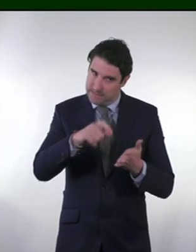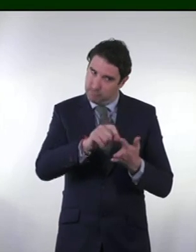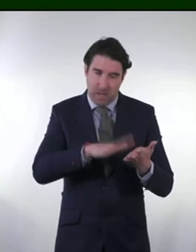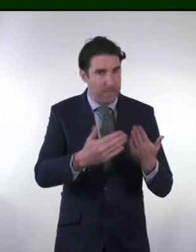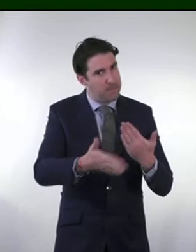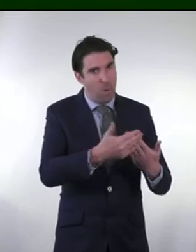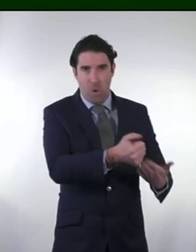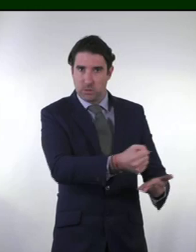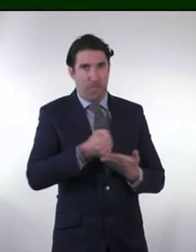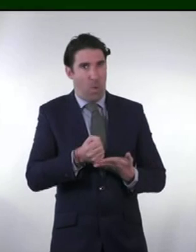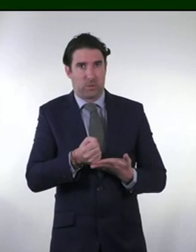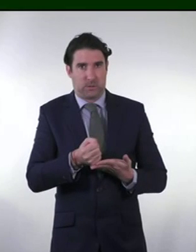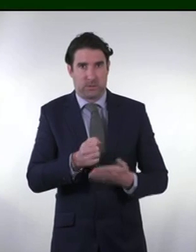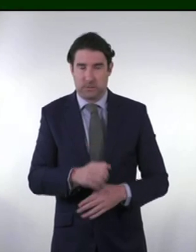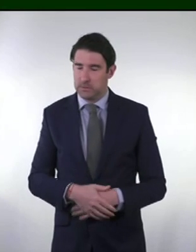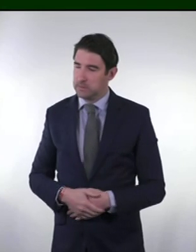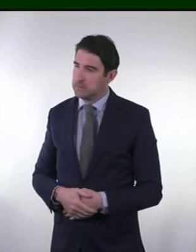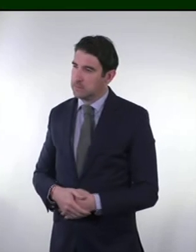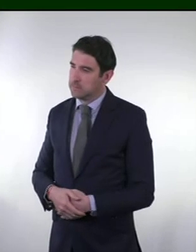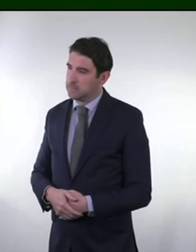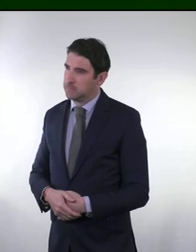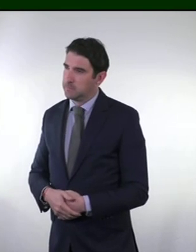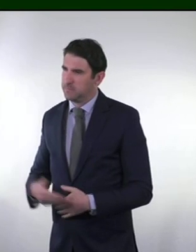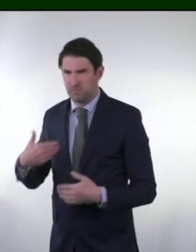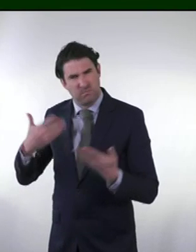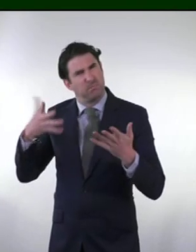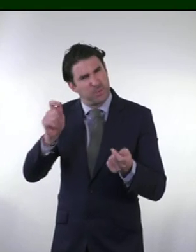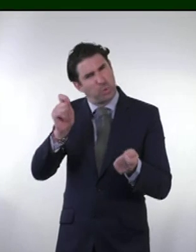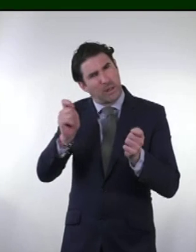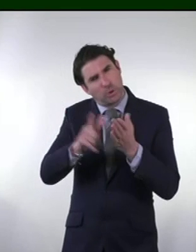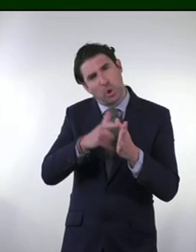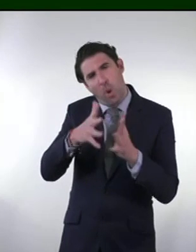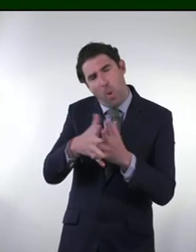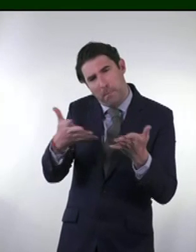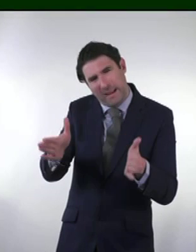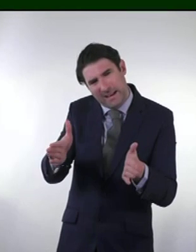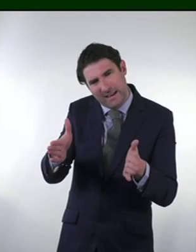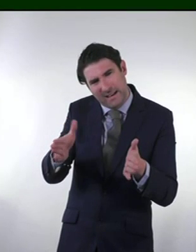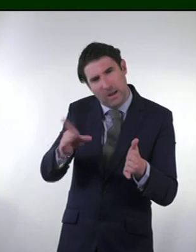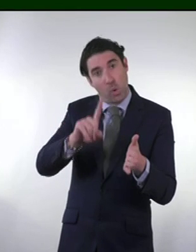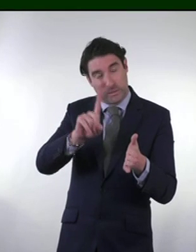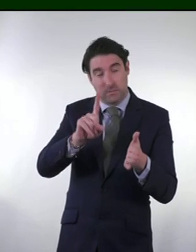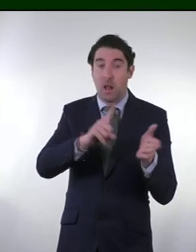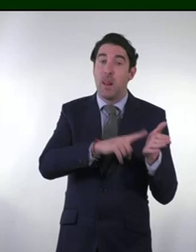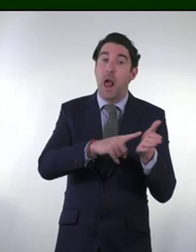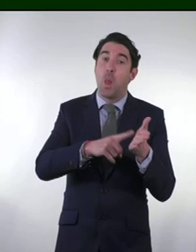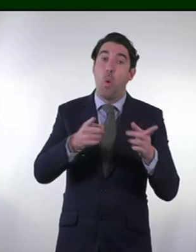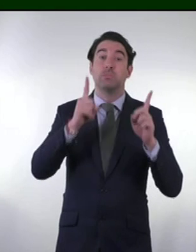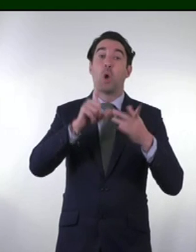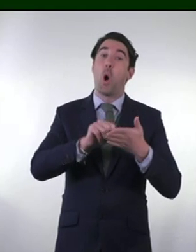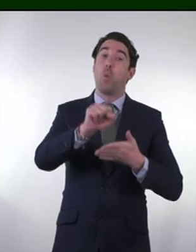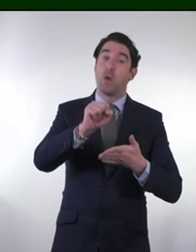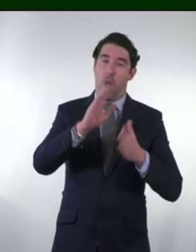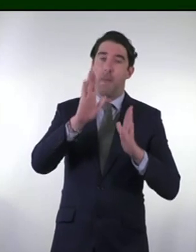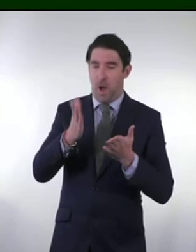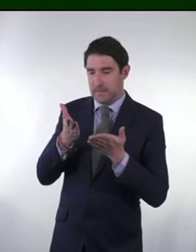We have changed the law to ask landlords to provide tenants with at least six months’ notice before eviction.